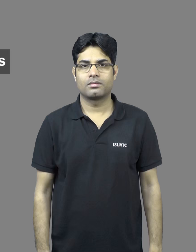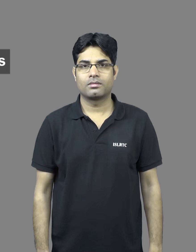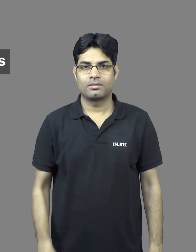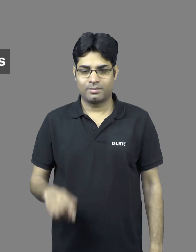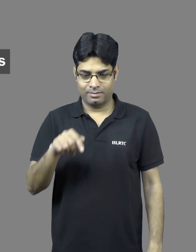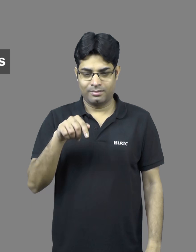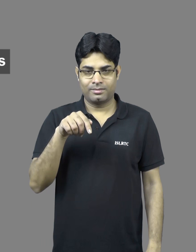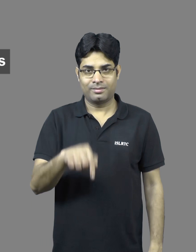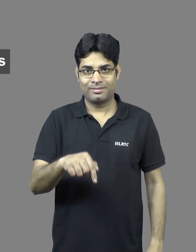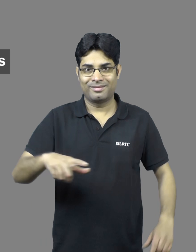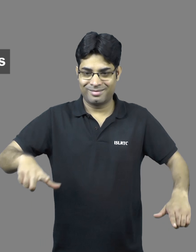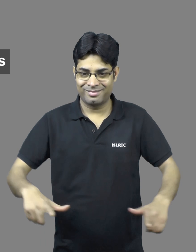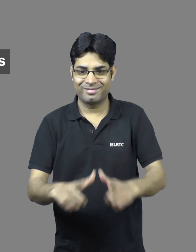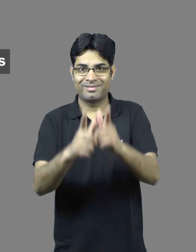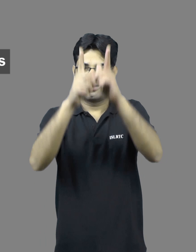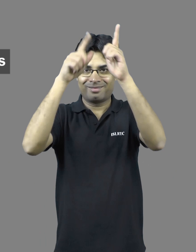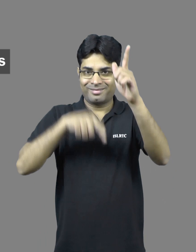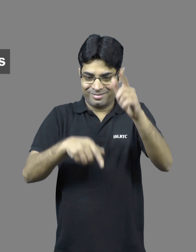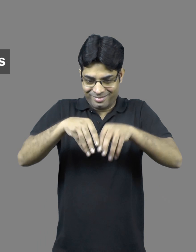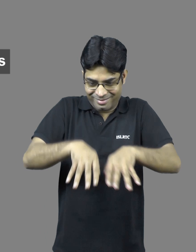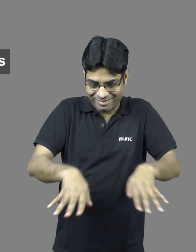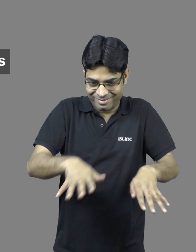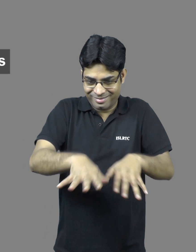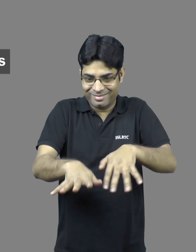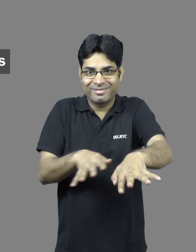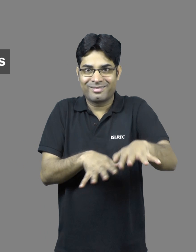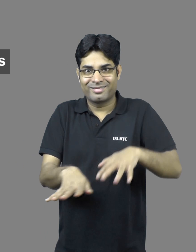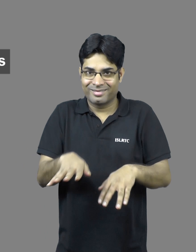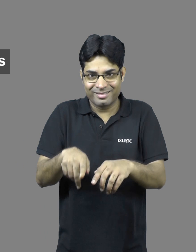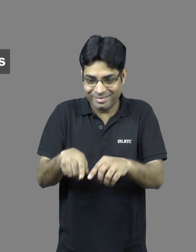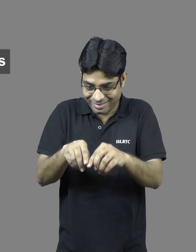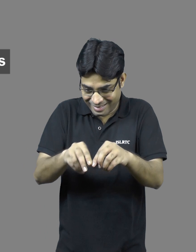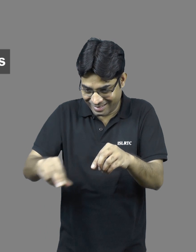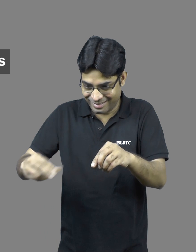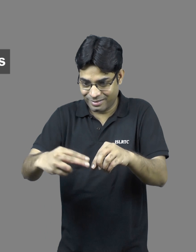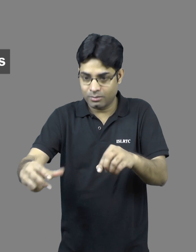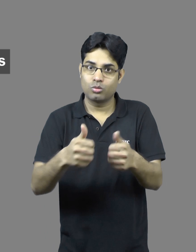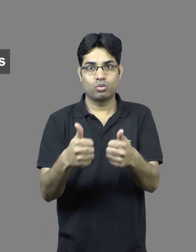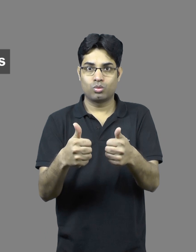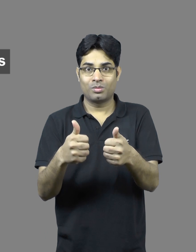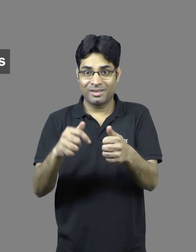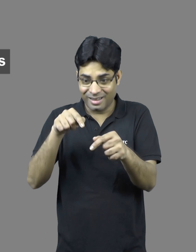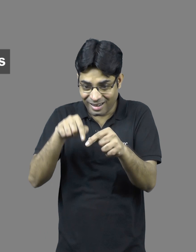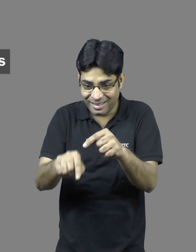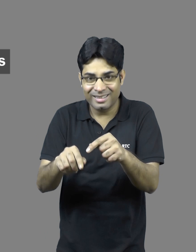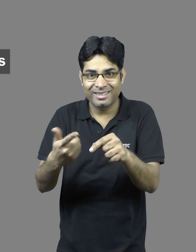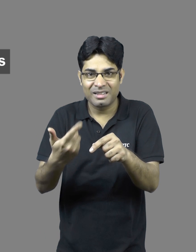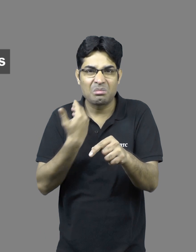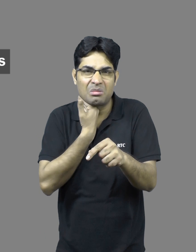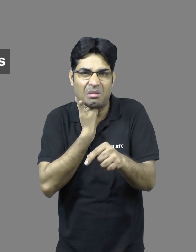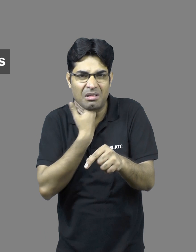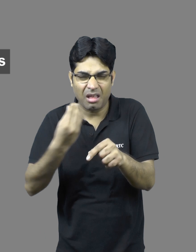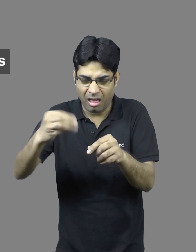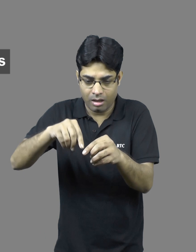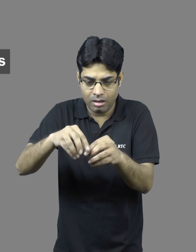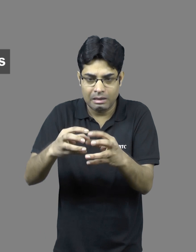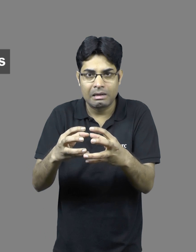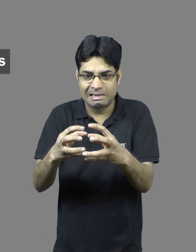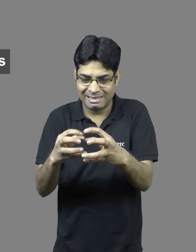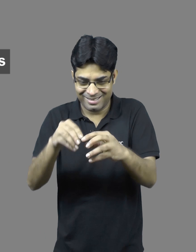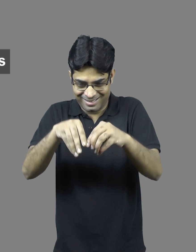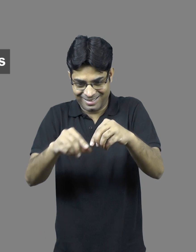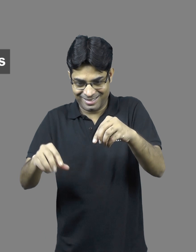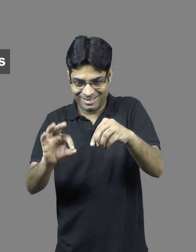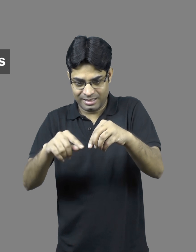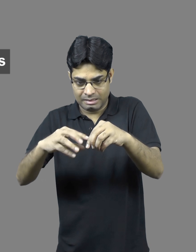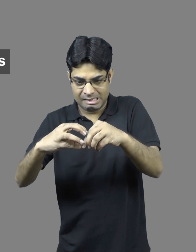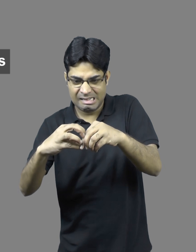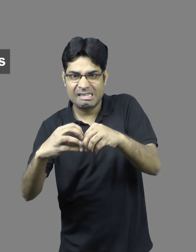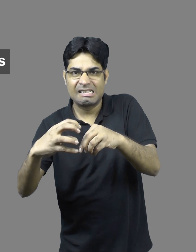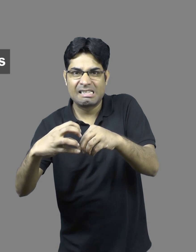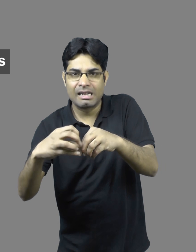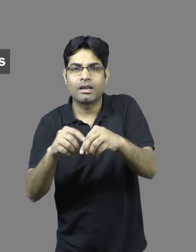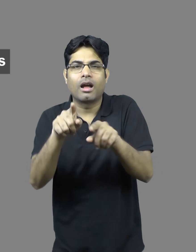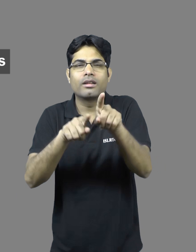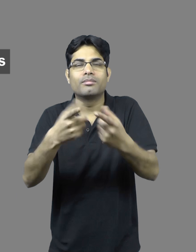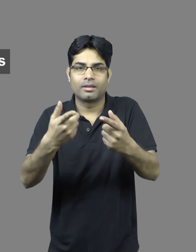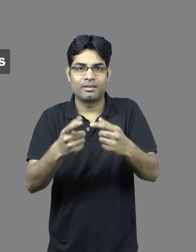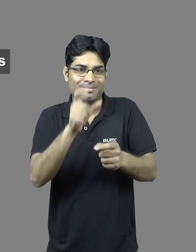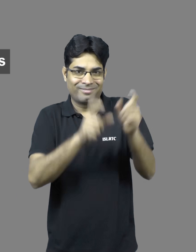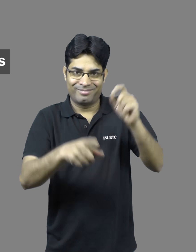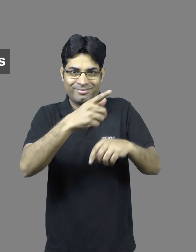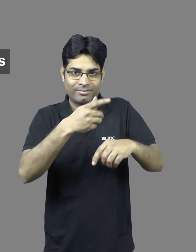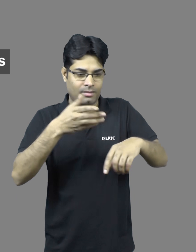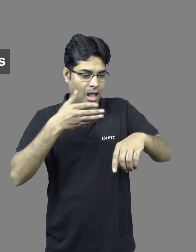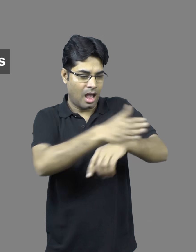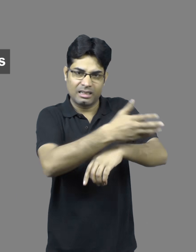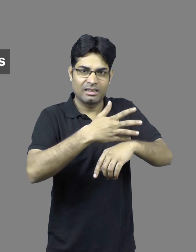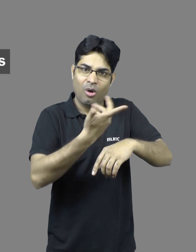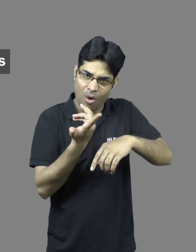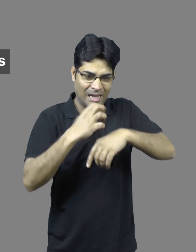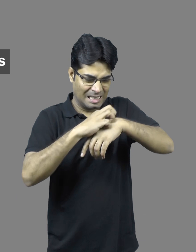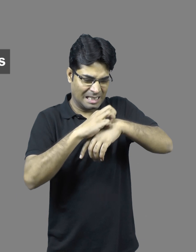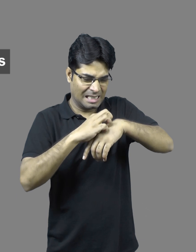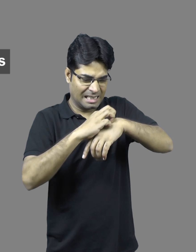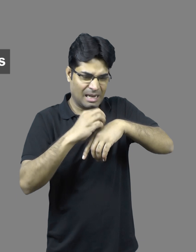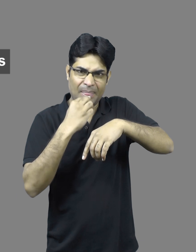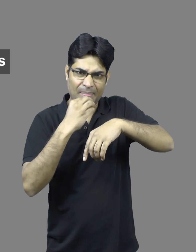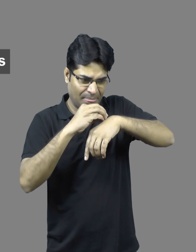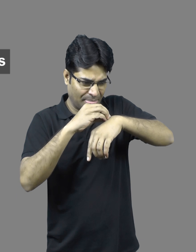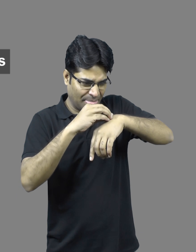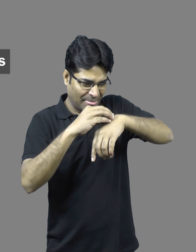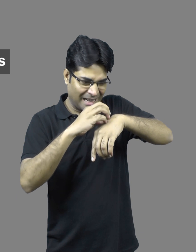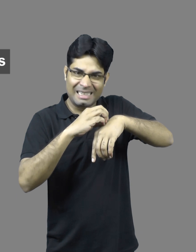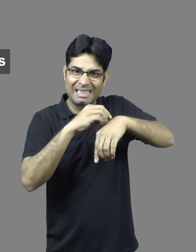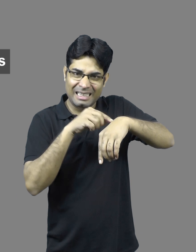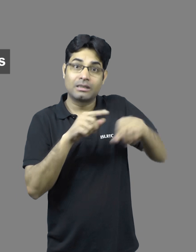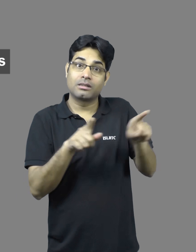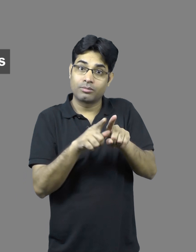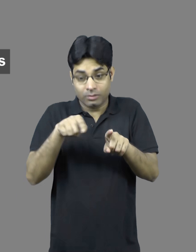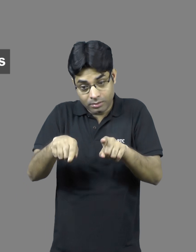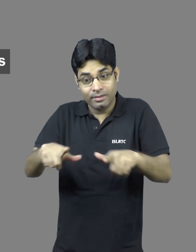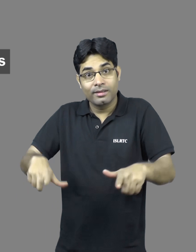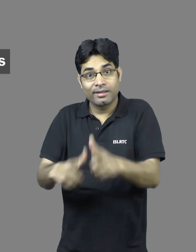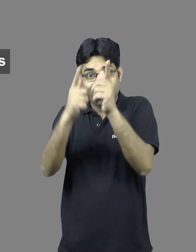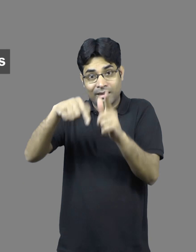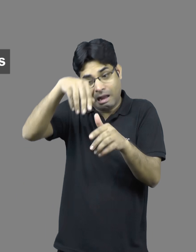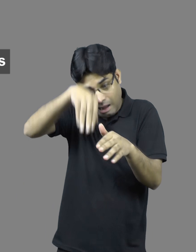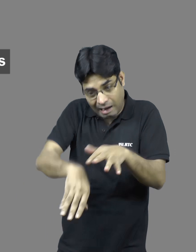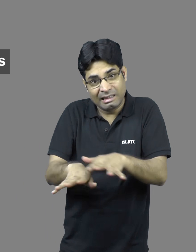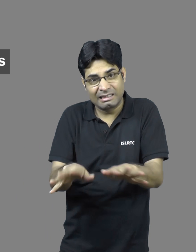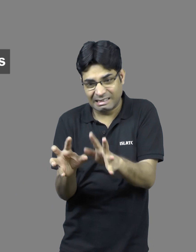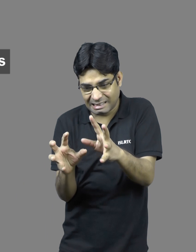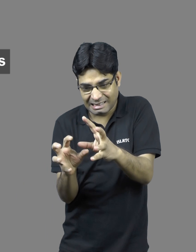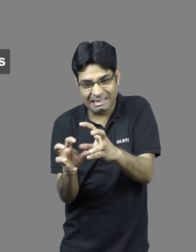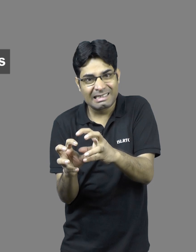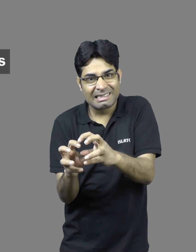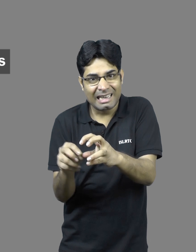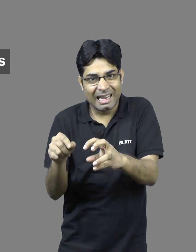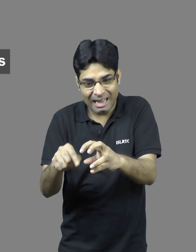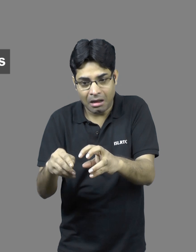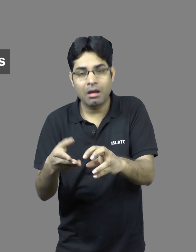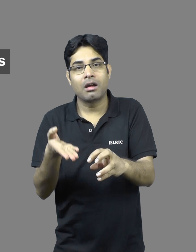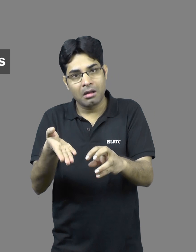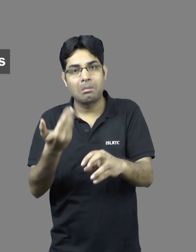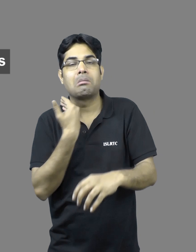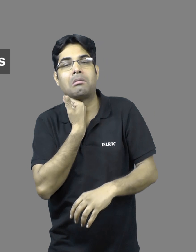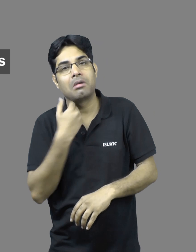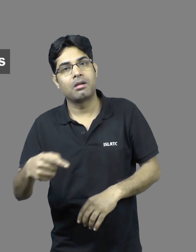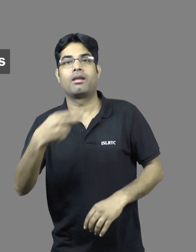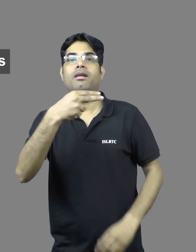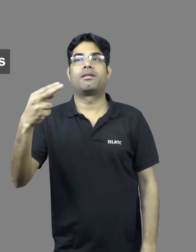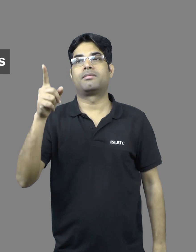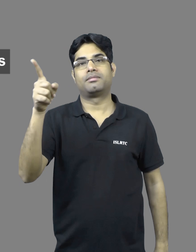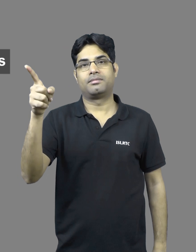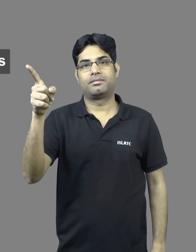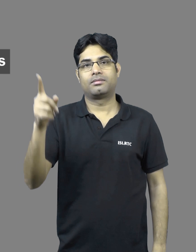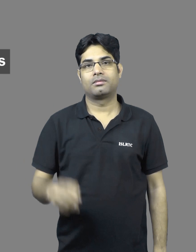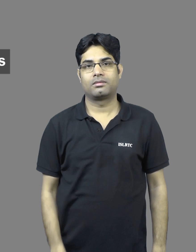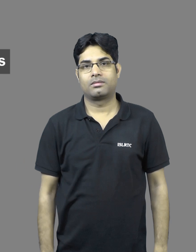Formation Of Lesions